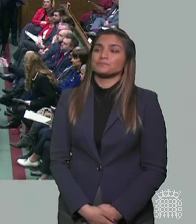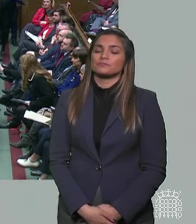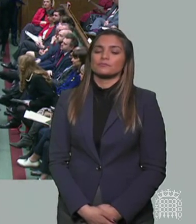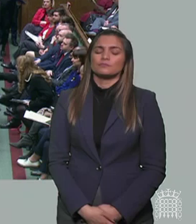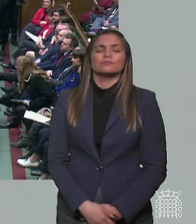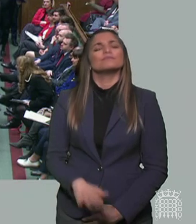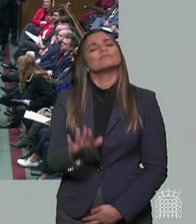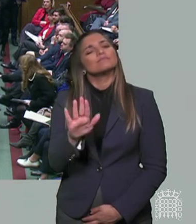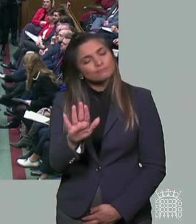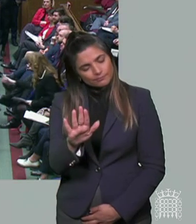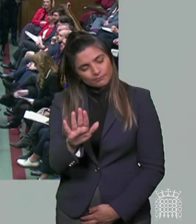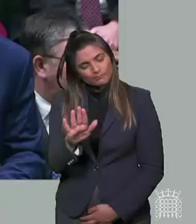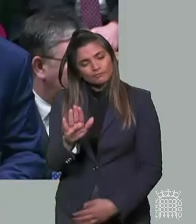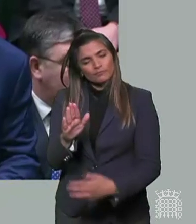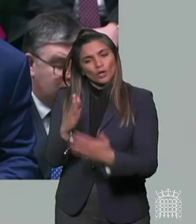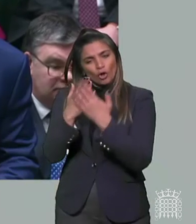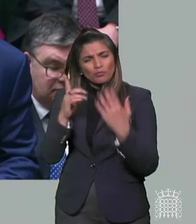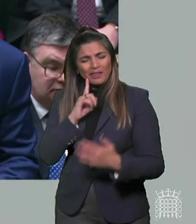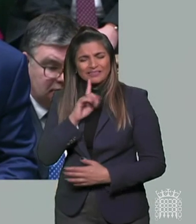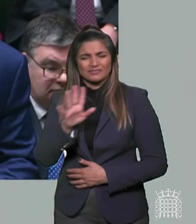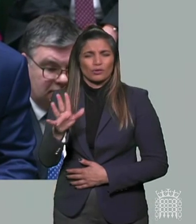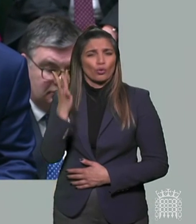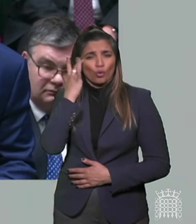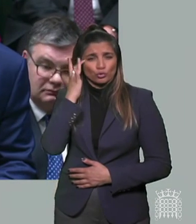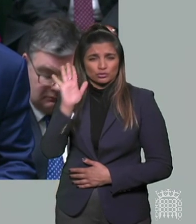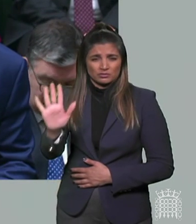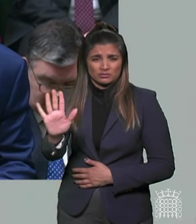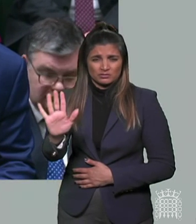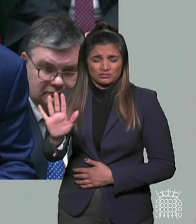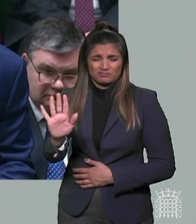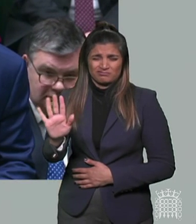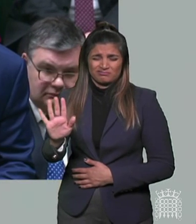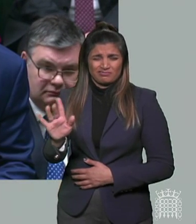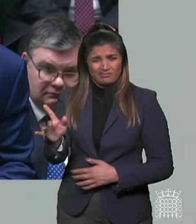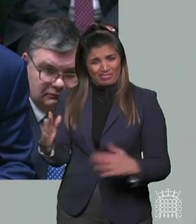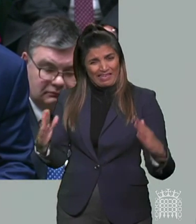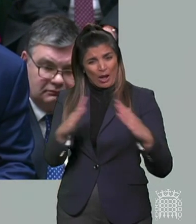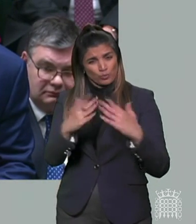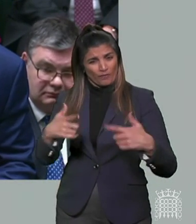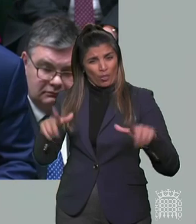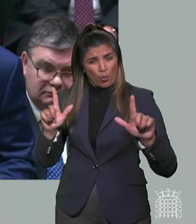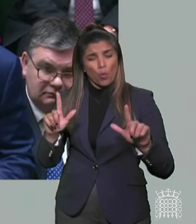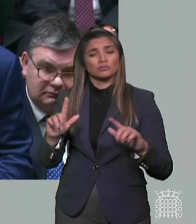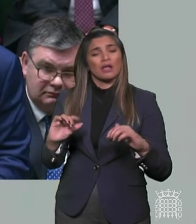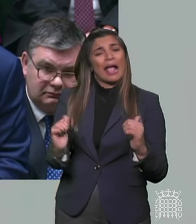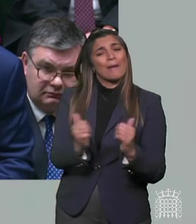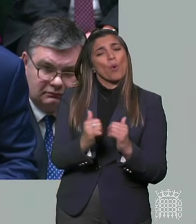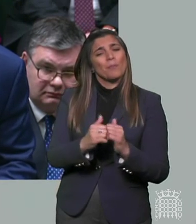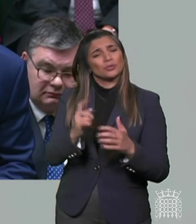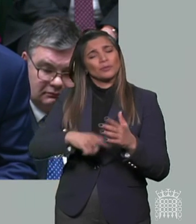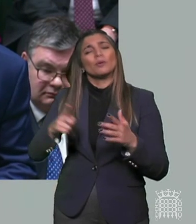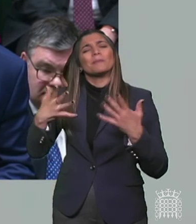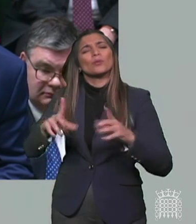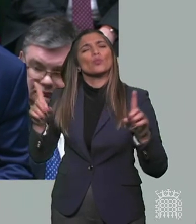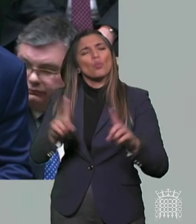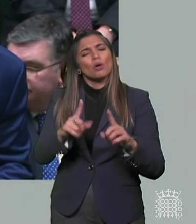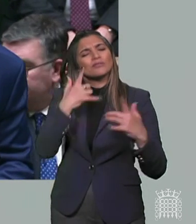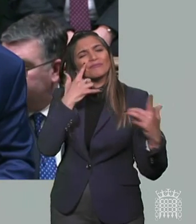What the right honourable Lady suggests is nonsense. She is talking about the House of Lords Appointments Commission, and it has a vetting process.